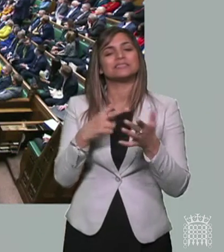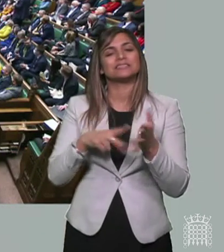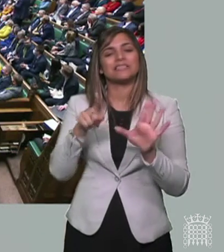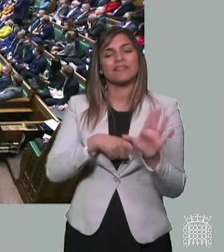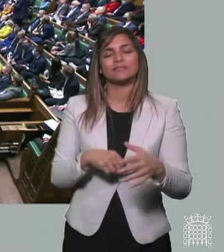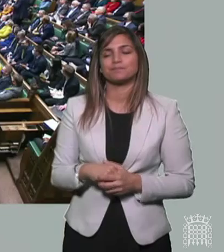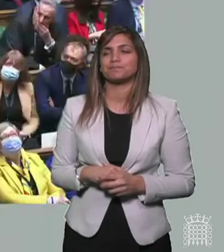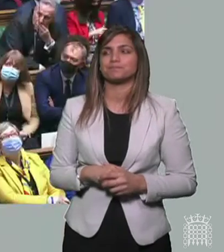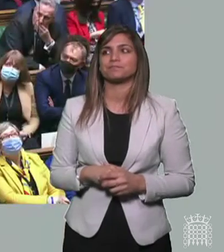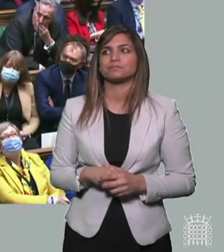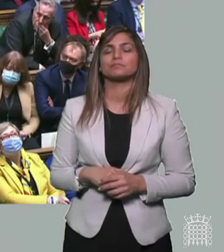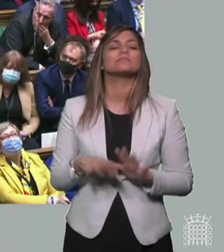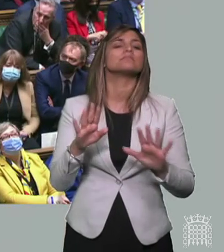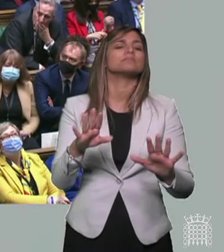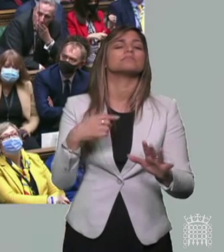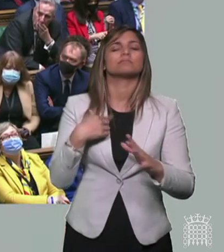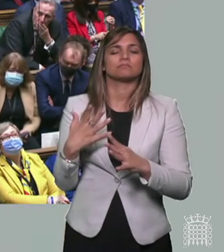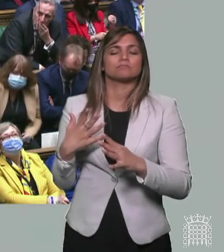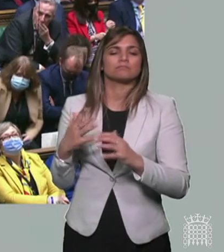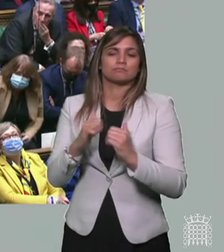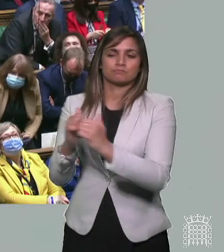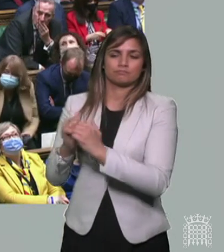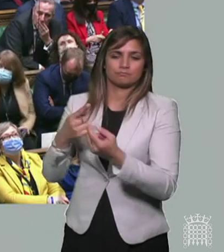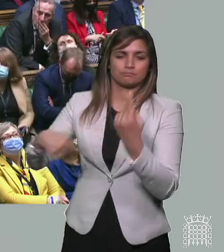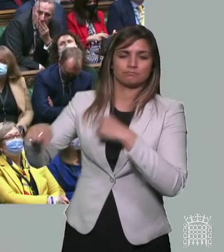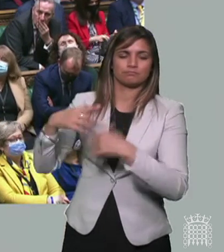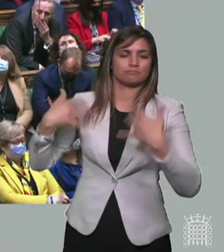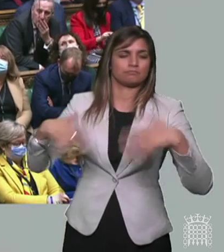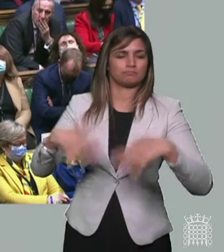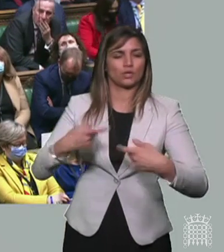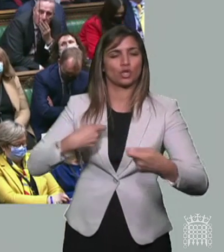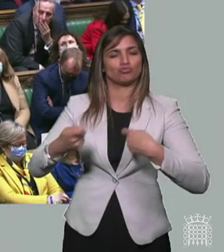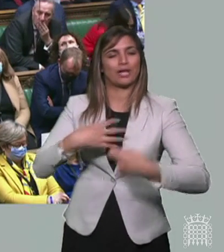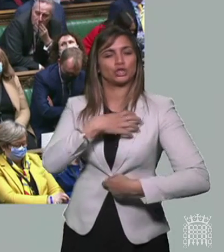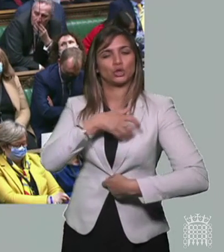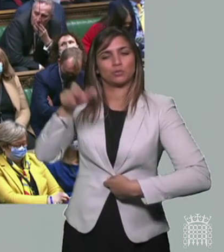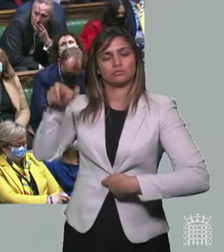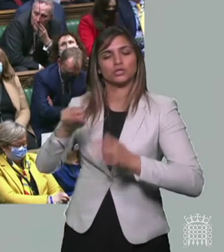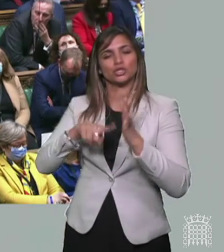I join the tributes to Jack Dromey, an outstanding trade unionist and Member of this House.